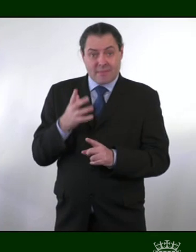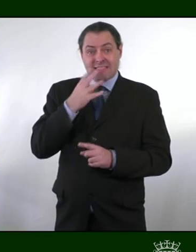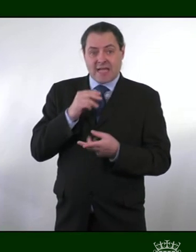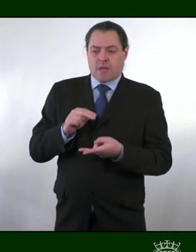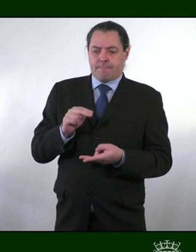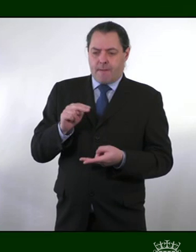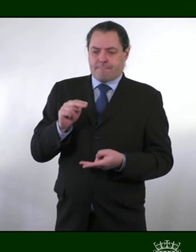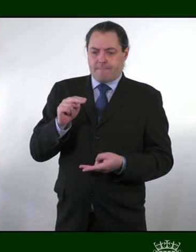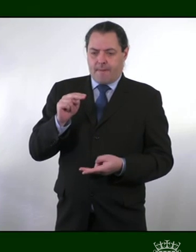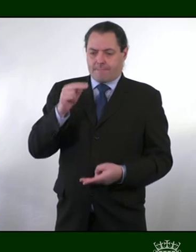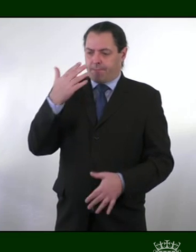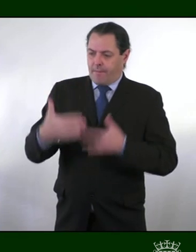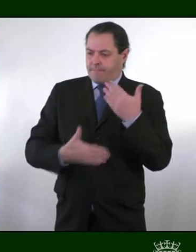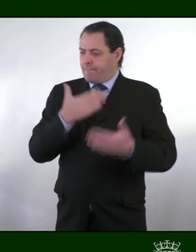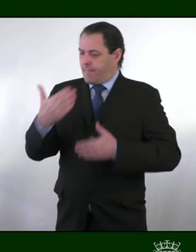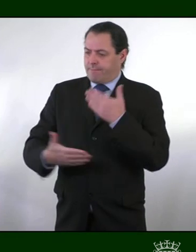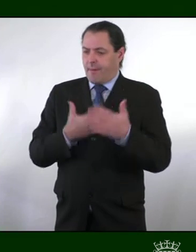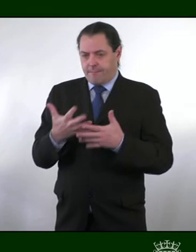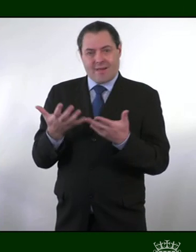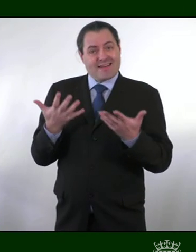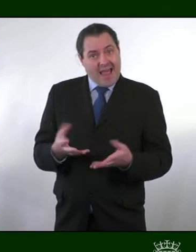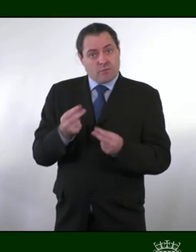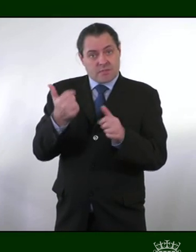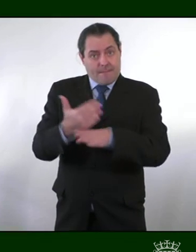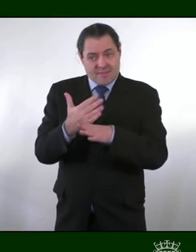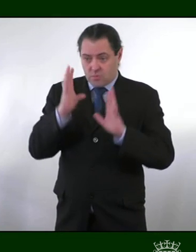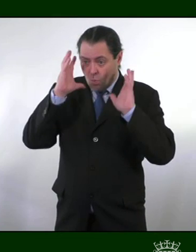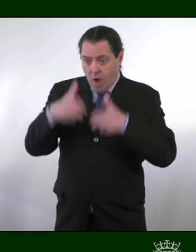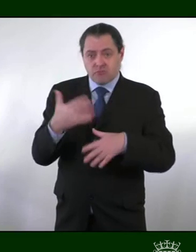Businesses are terrified by business rates relief coming to an end next year.